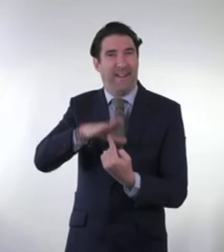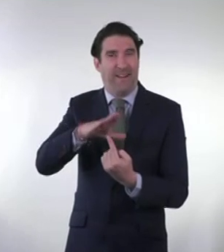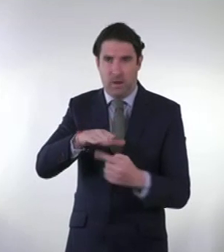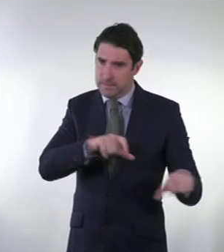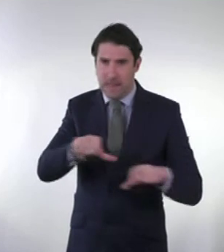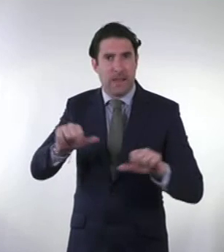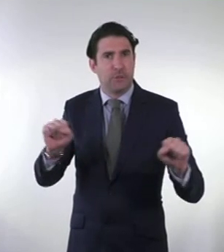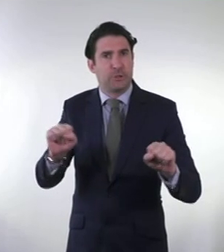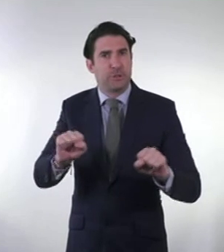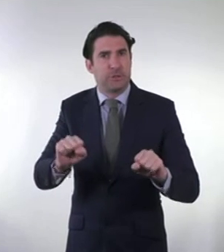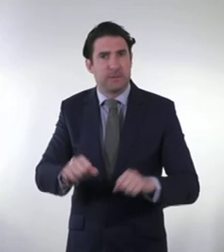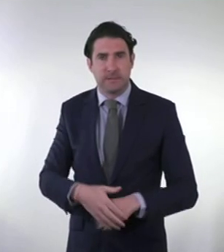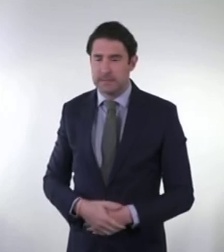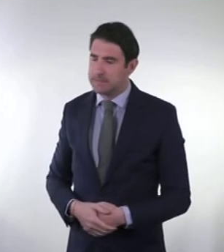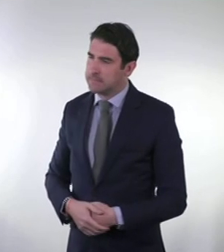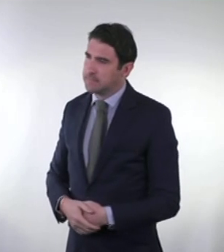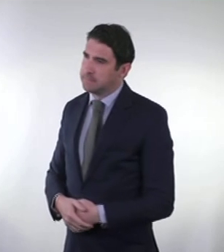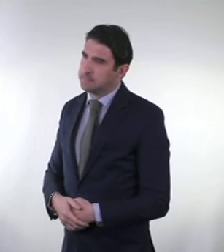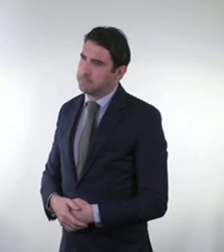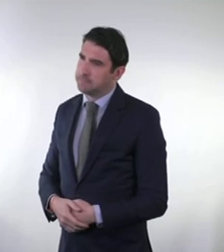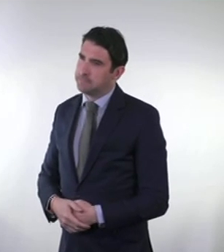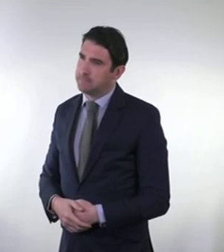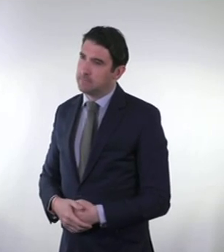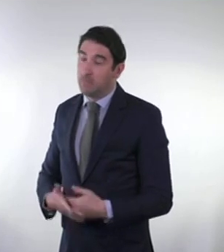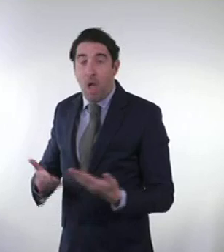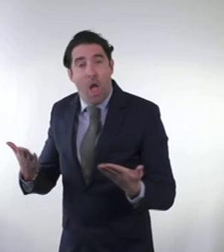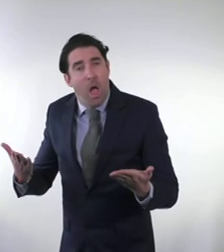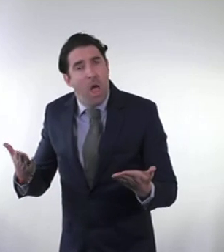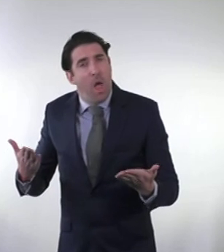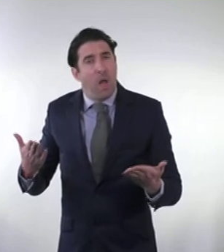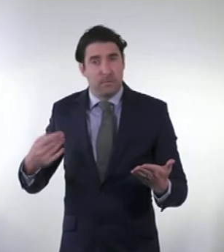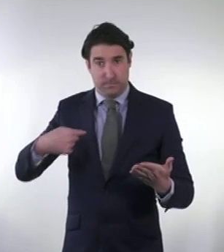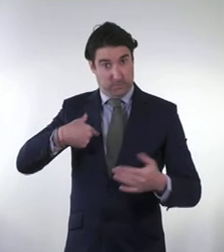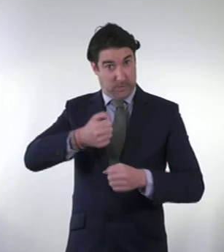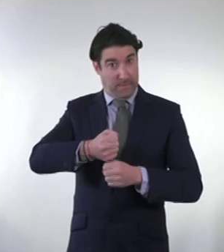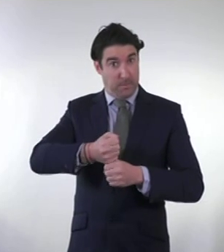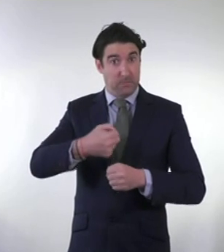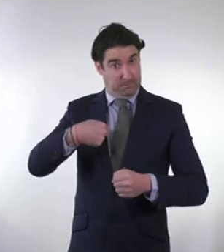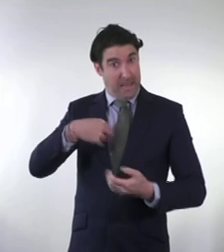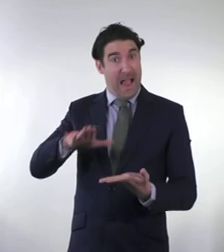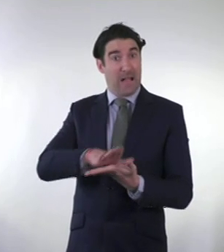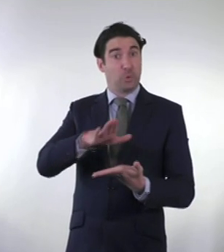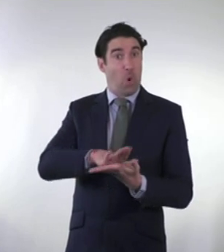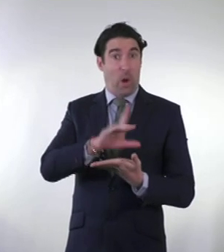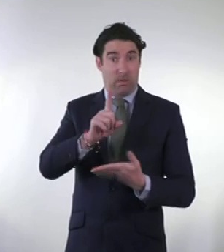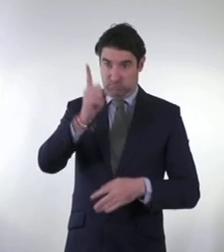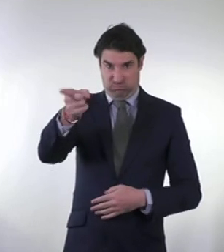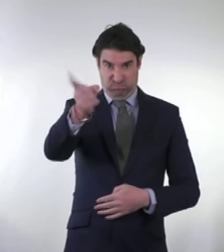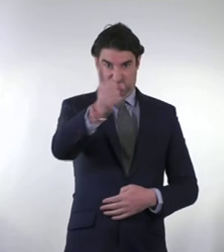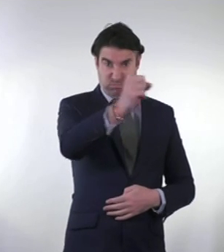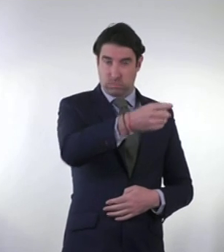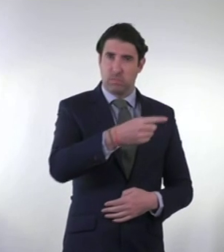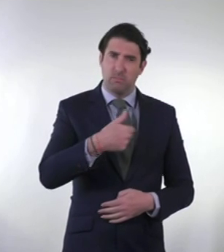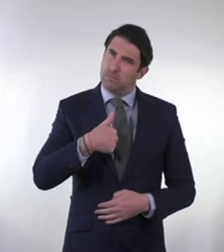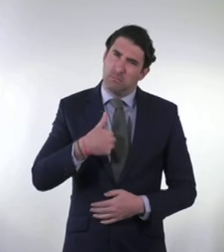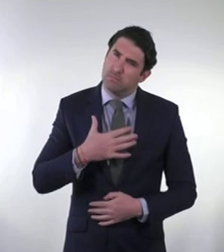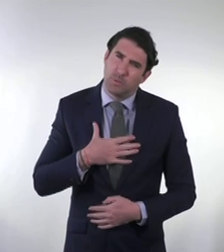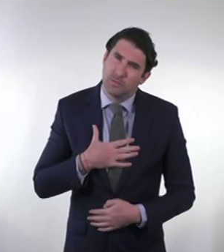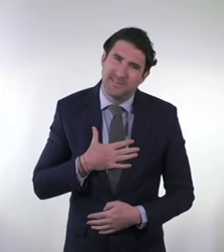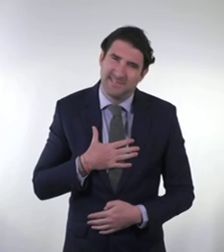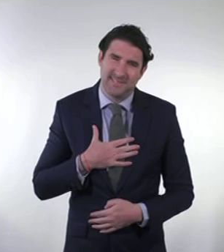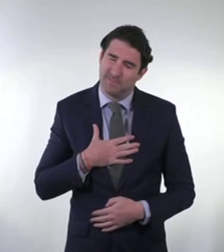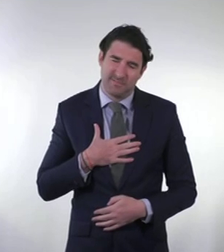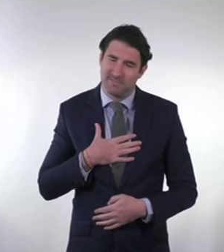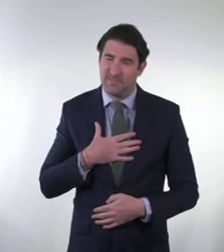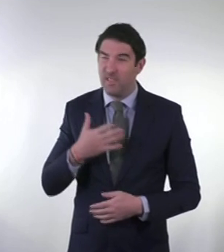Nobody wants to impose restrictions of this kind, whether in Bradford or anywhere else in the country.